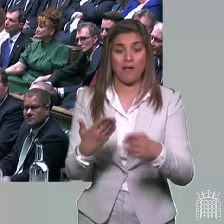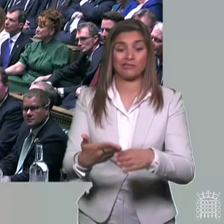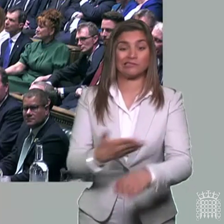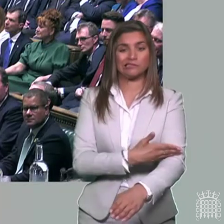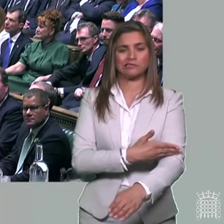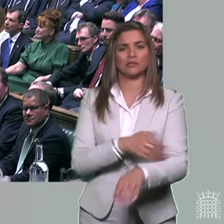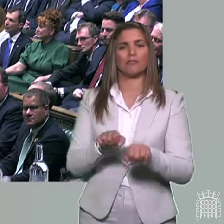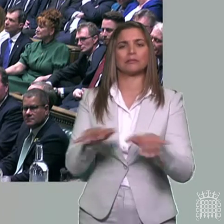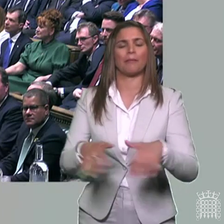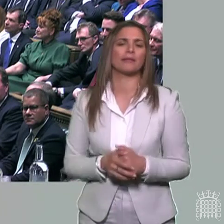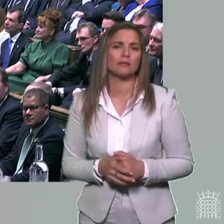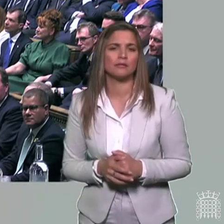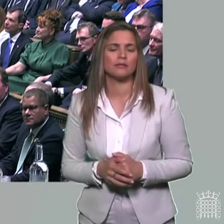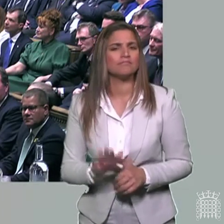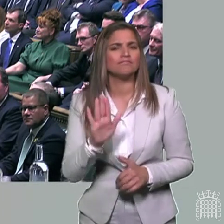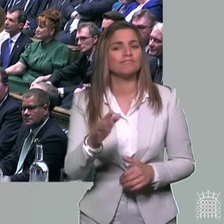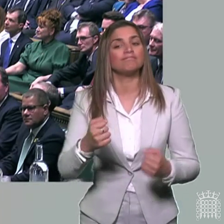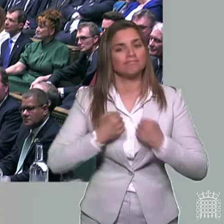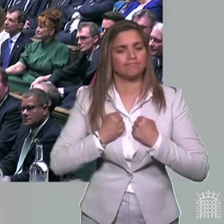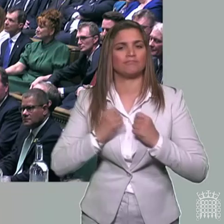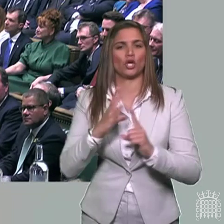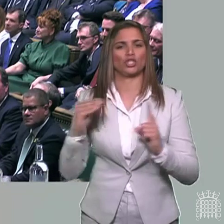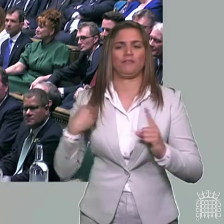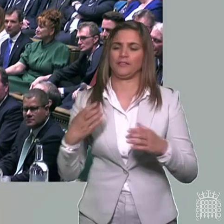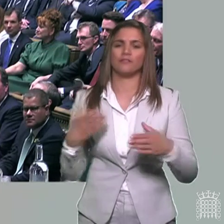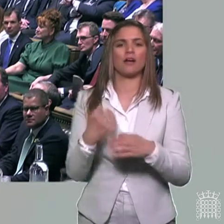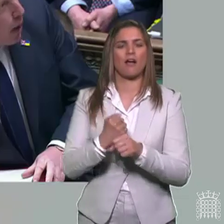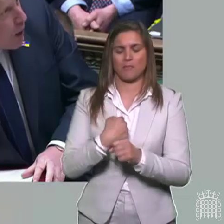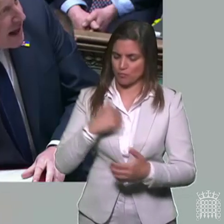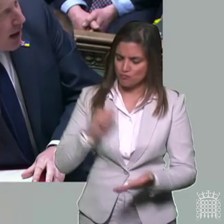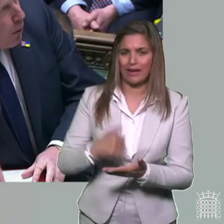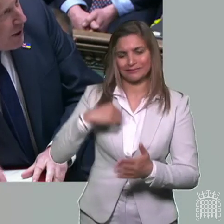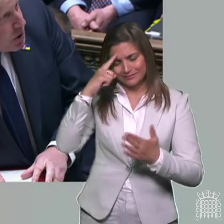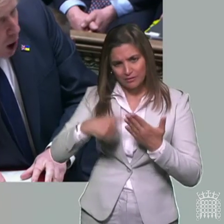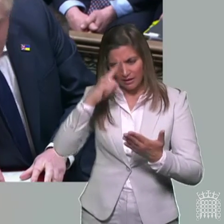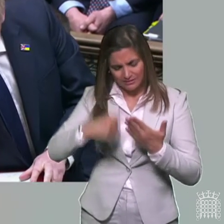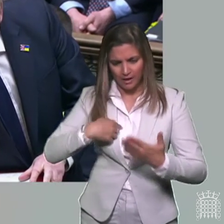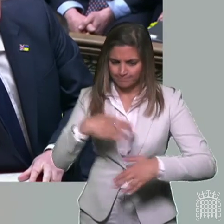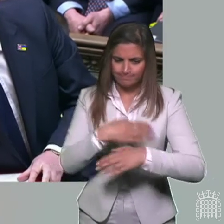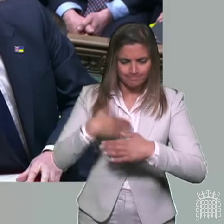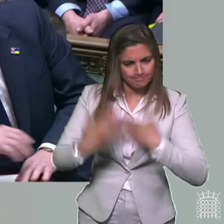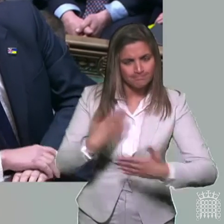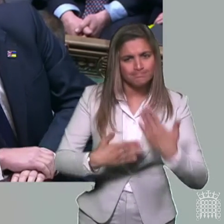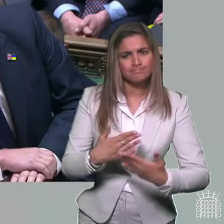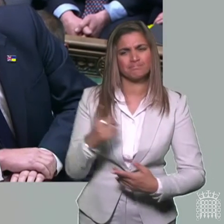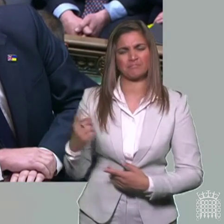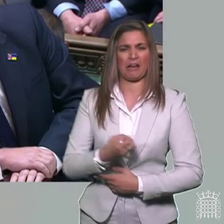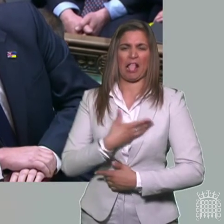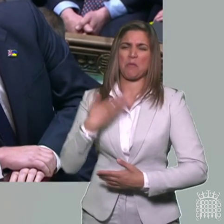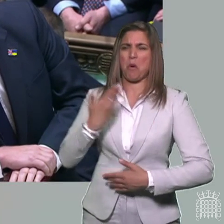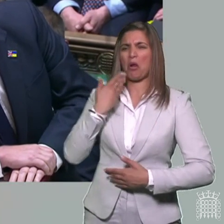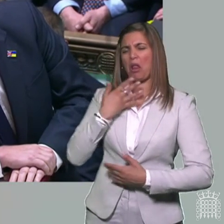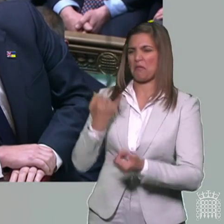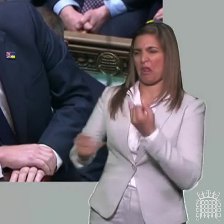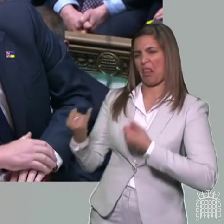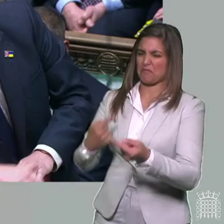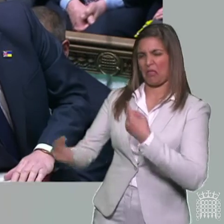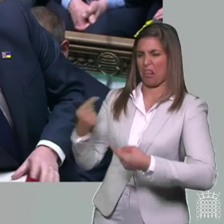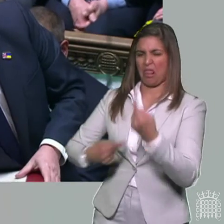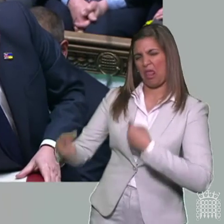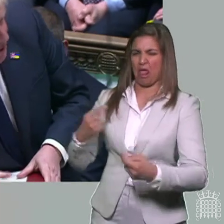That is as a result of the decisions—the tough calls—that this Government have made.